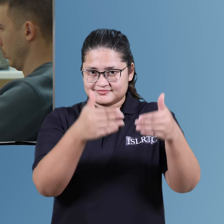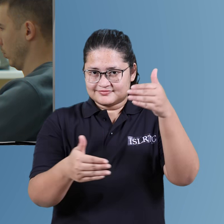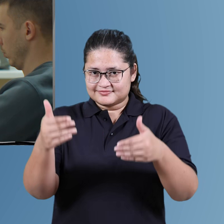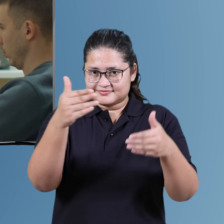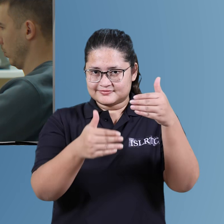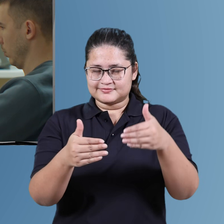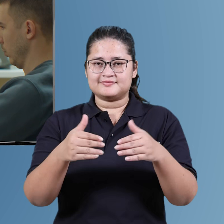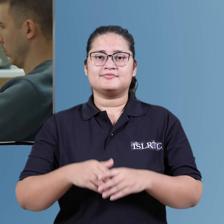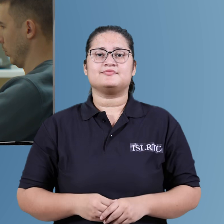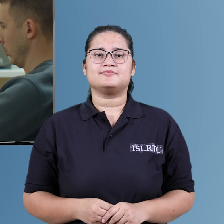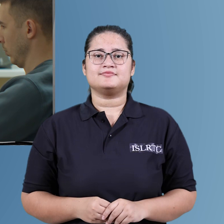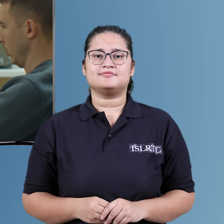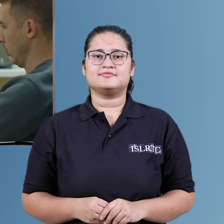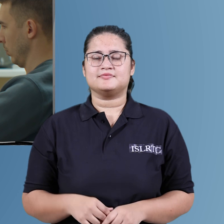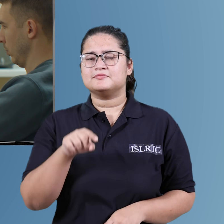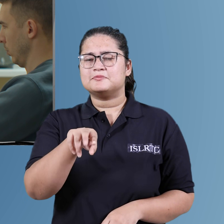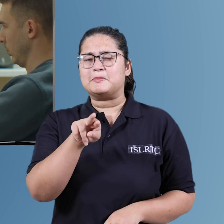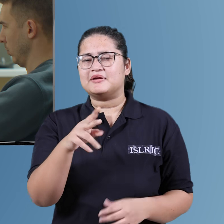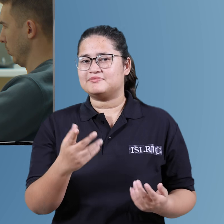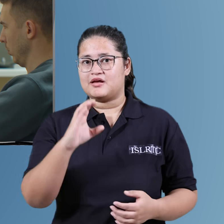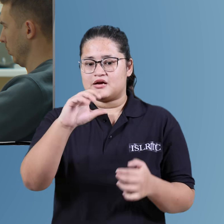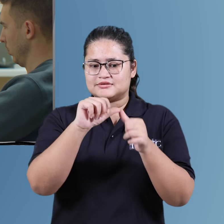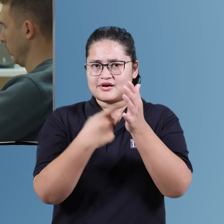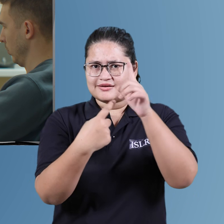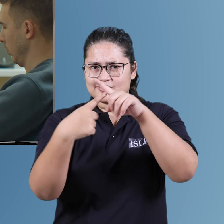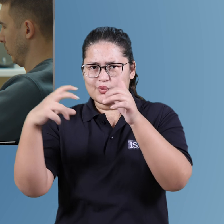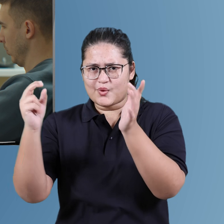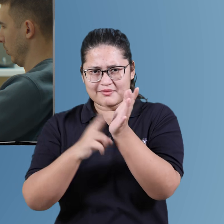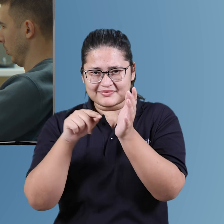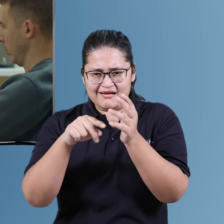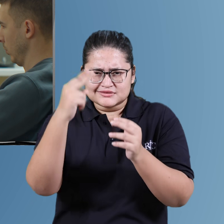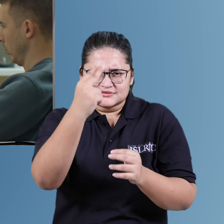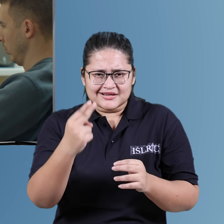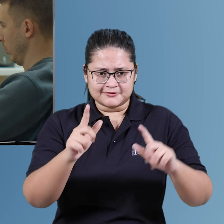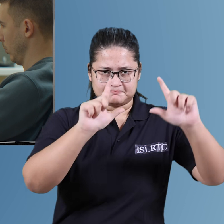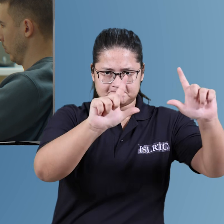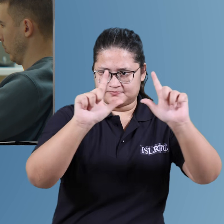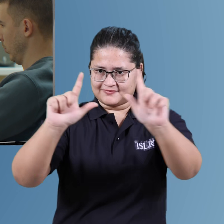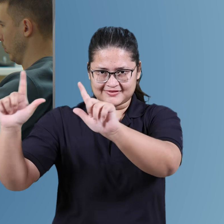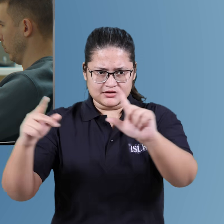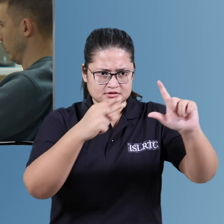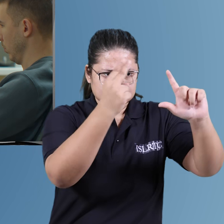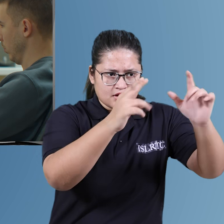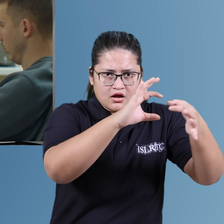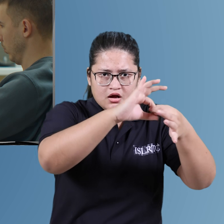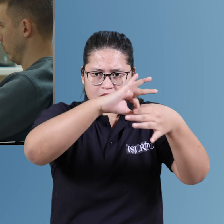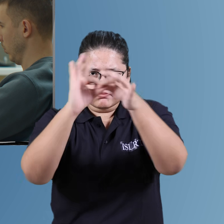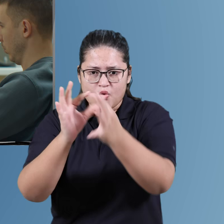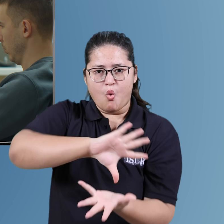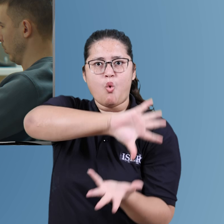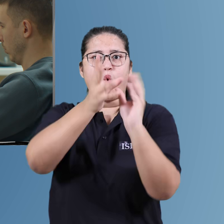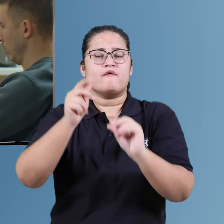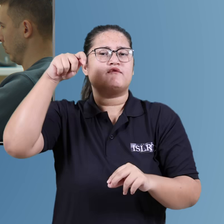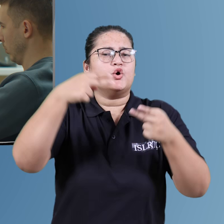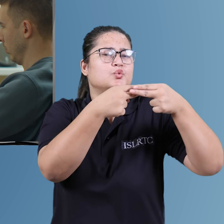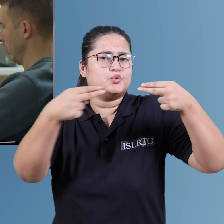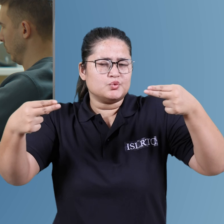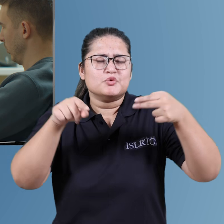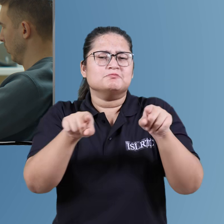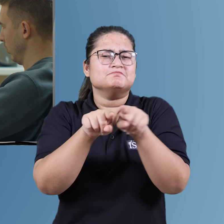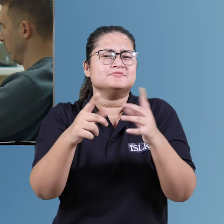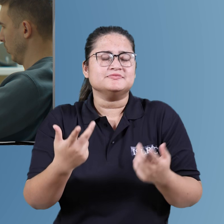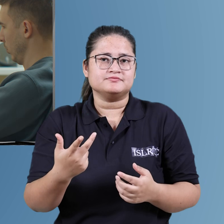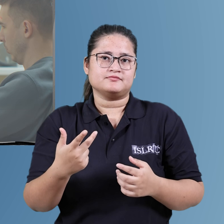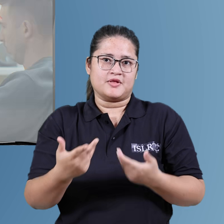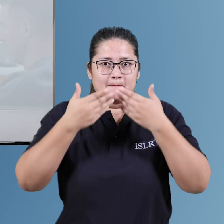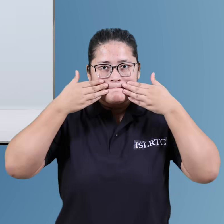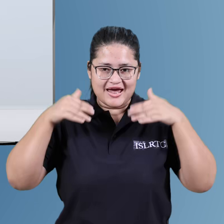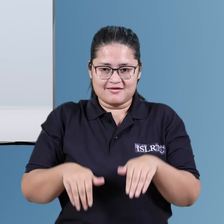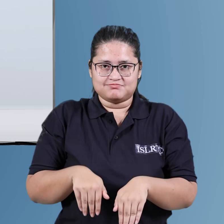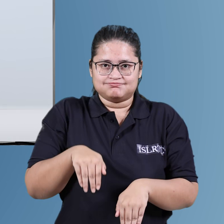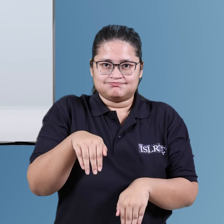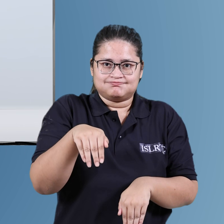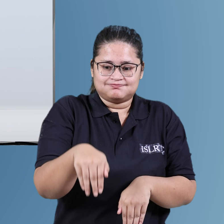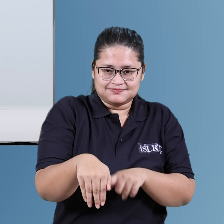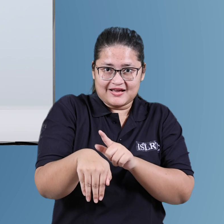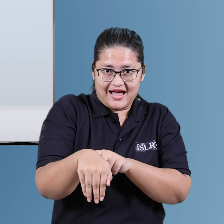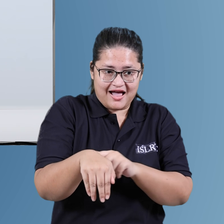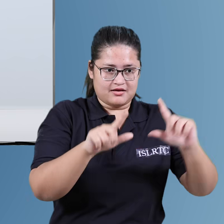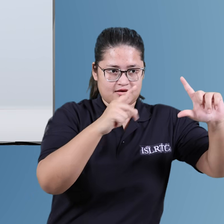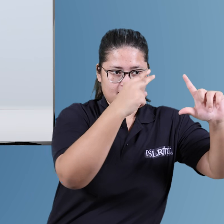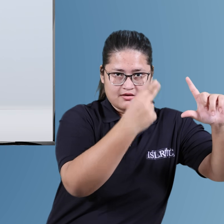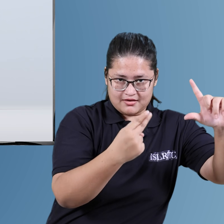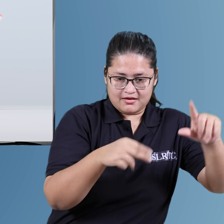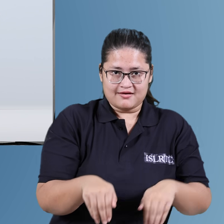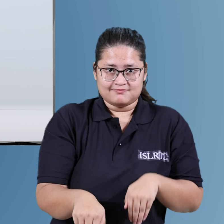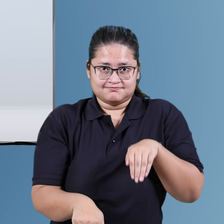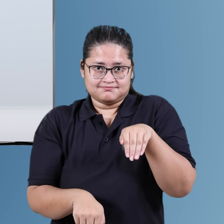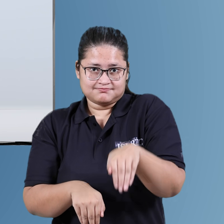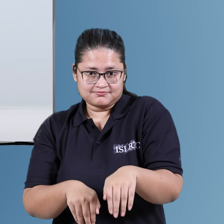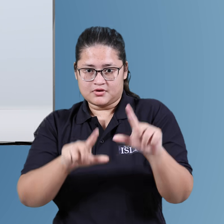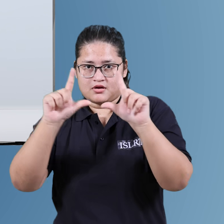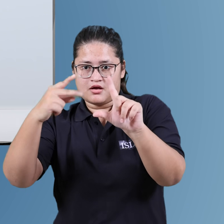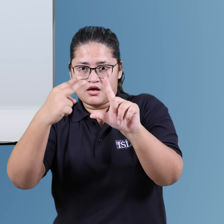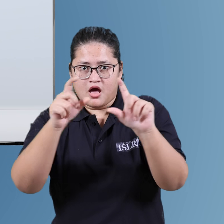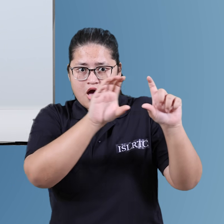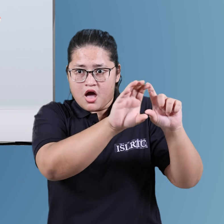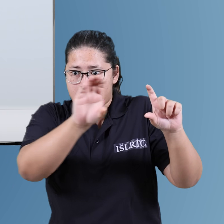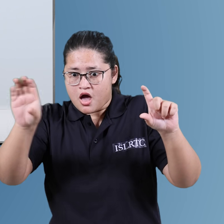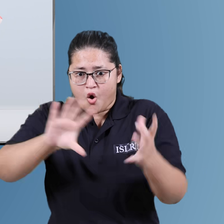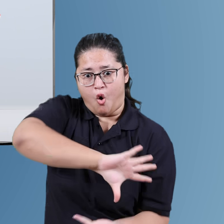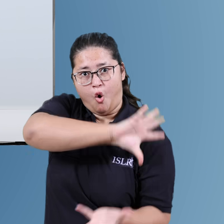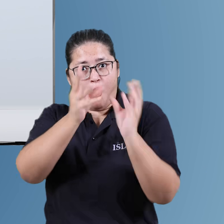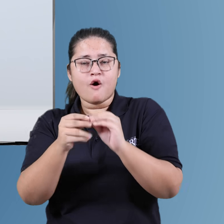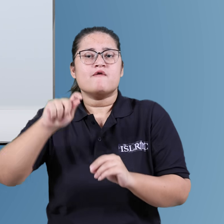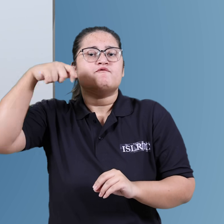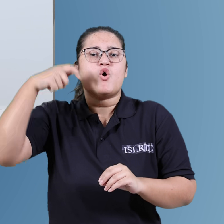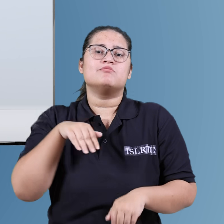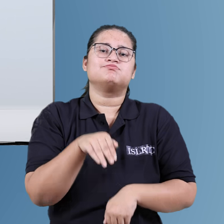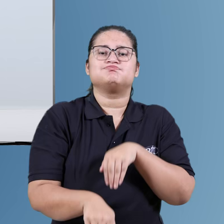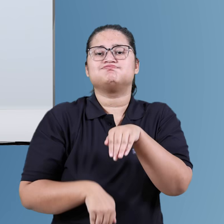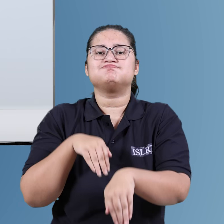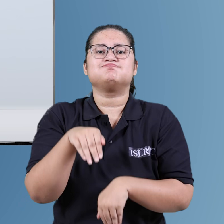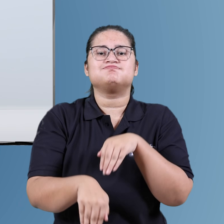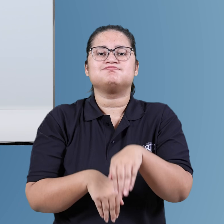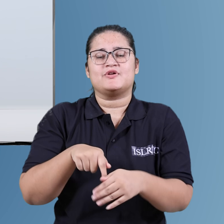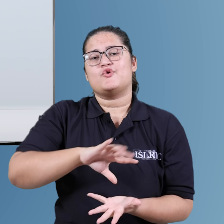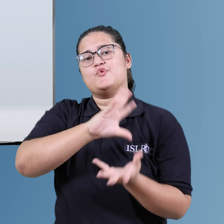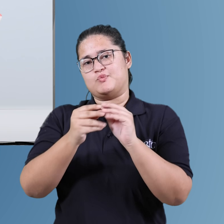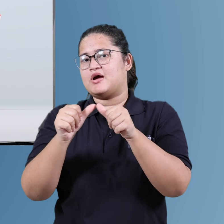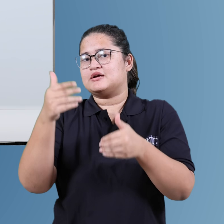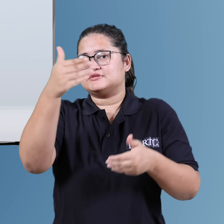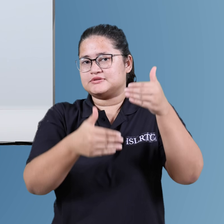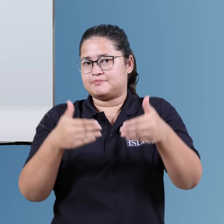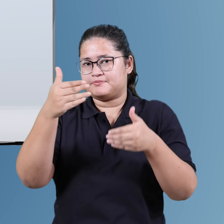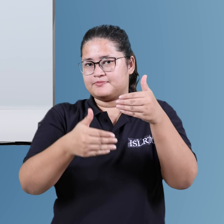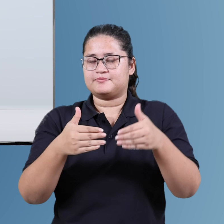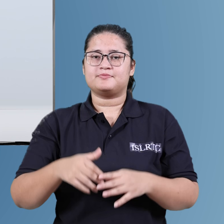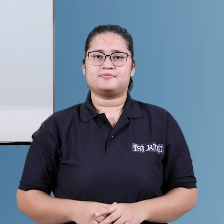Animatics Animatics is a sequence of frames representing scenes used to visualize a film or animation. For example, a cartoon cat is drawn frame by frame, ultimately resulting in an animated film that depicts the cat walking.